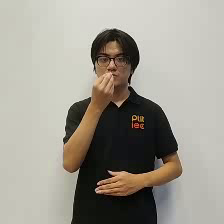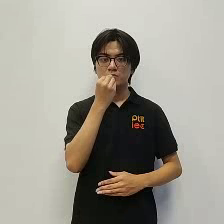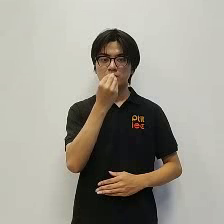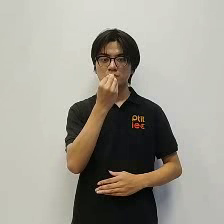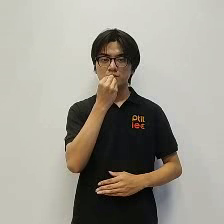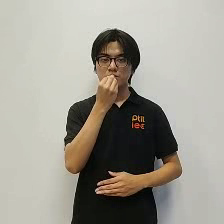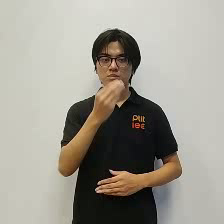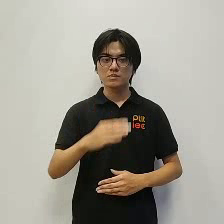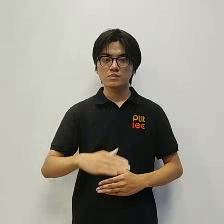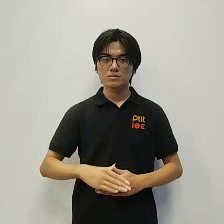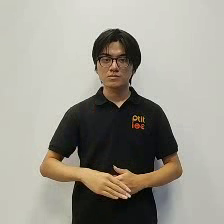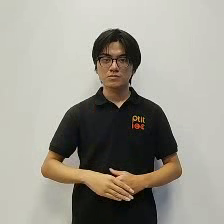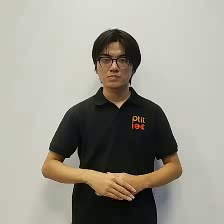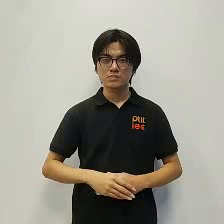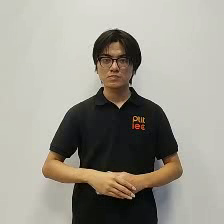Ăn